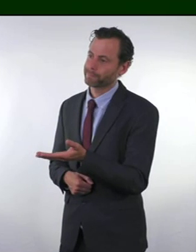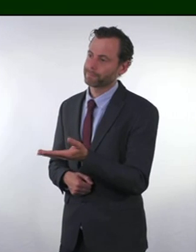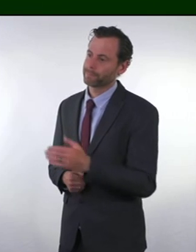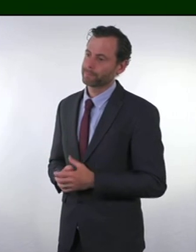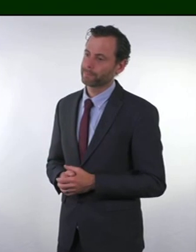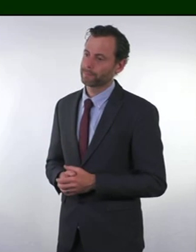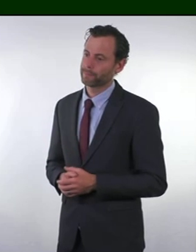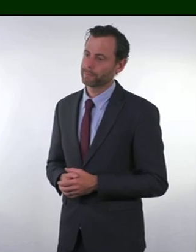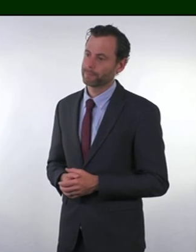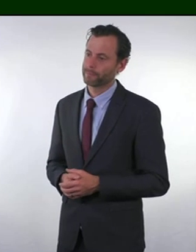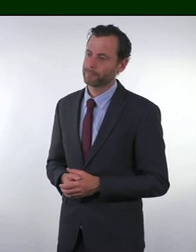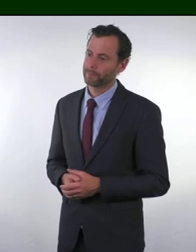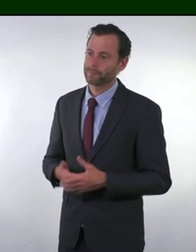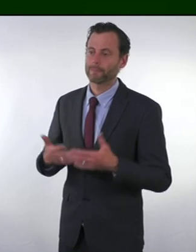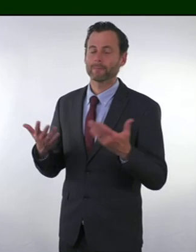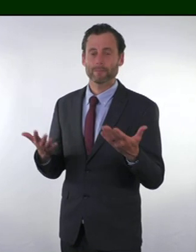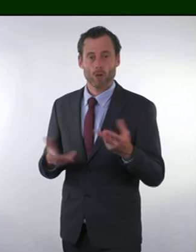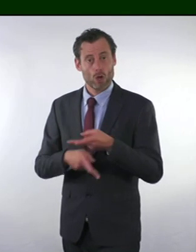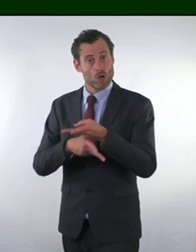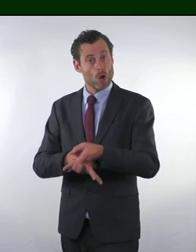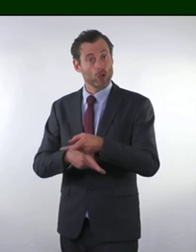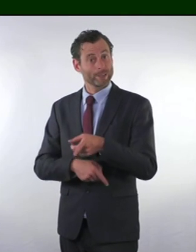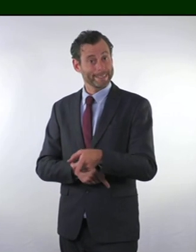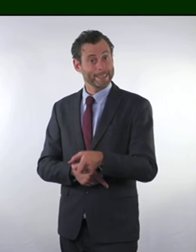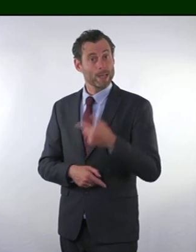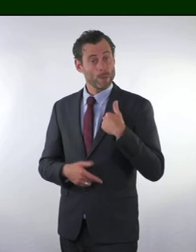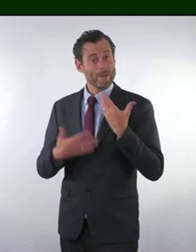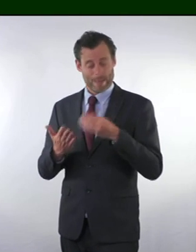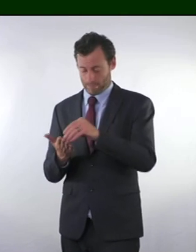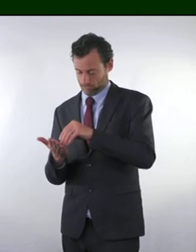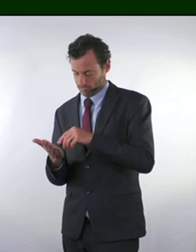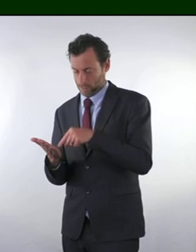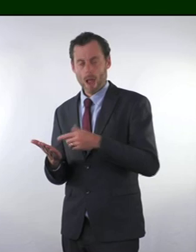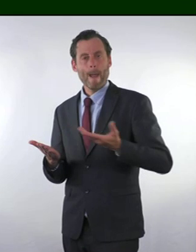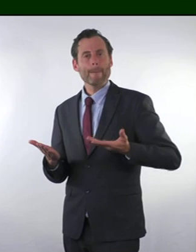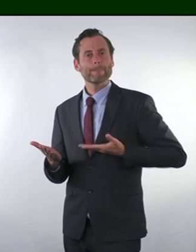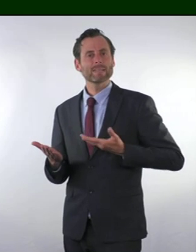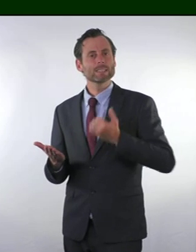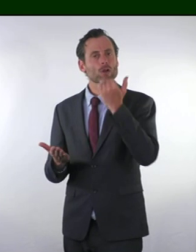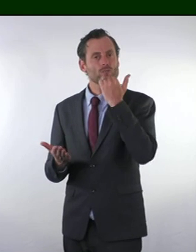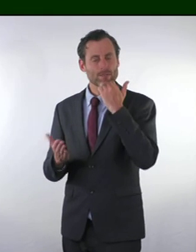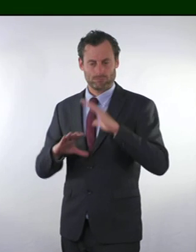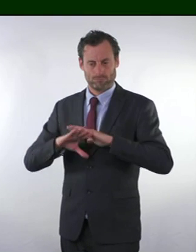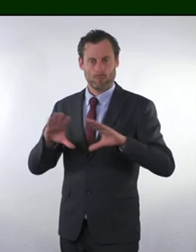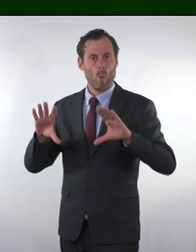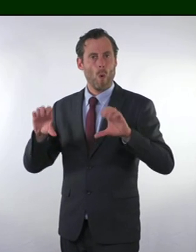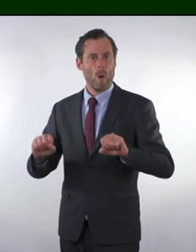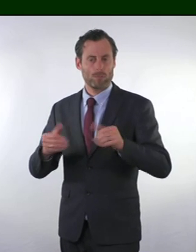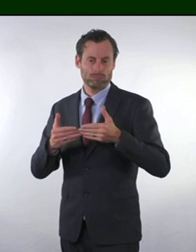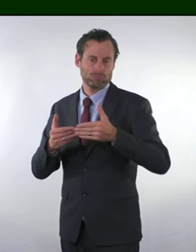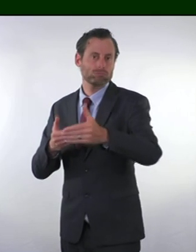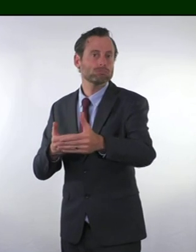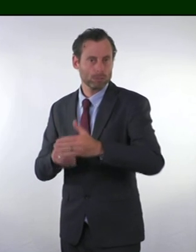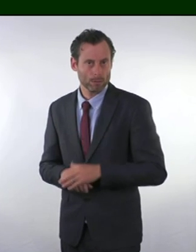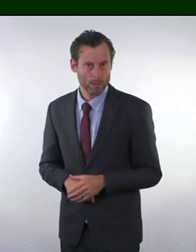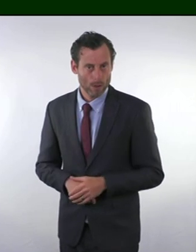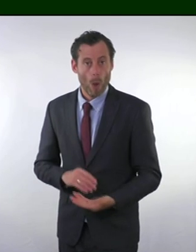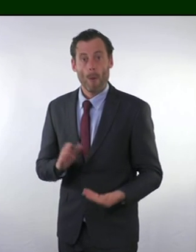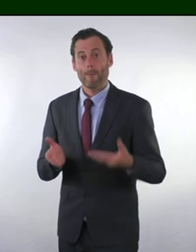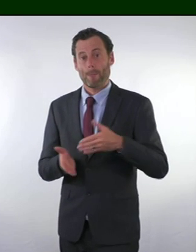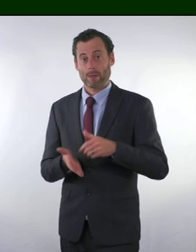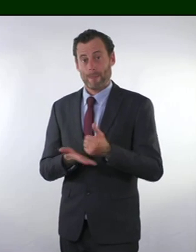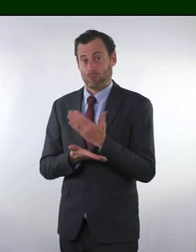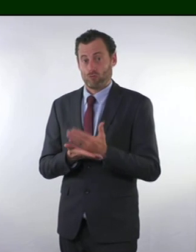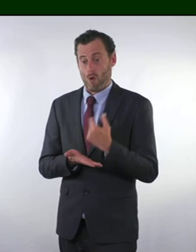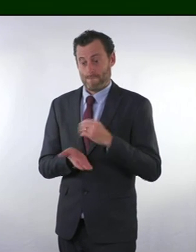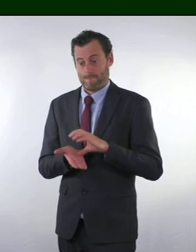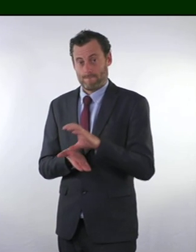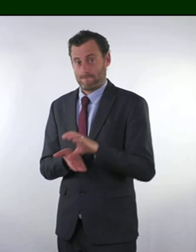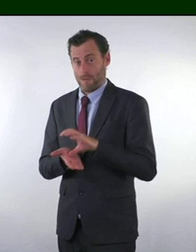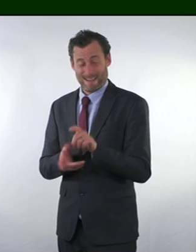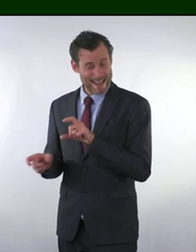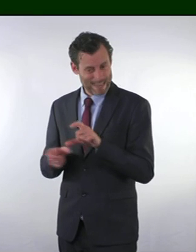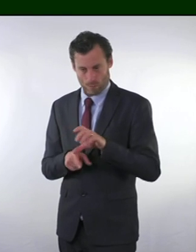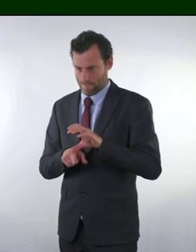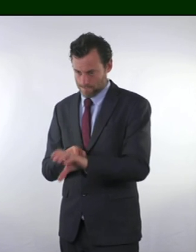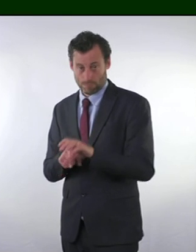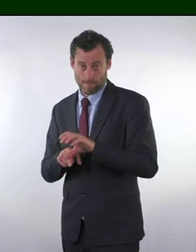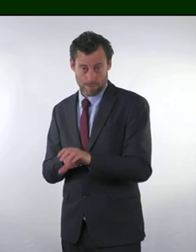With regard to nurseries, for example, we have already included them in the business rates holidays for this year, and also ensured that the funding that they receive from Government remains constant throughout this crisis.